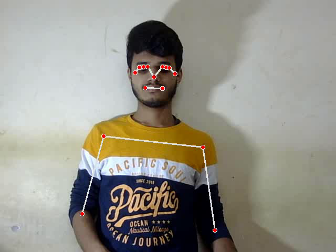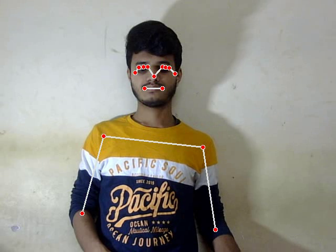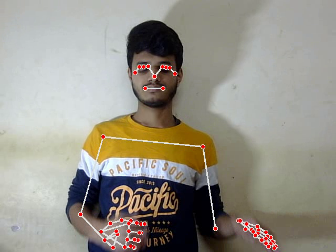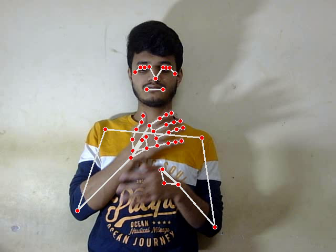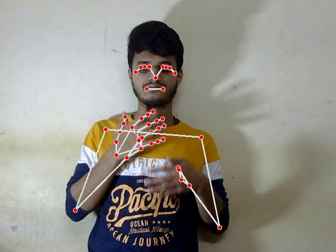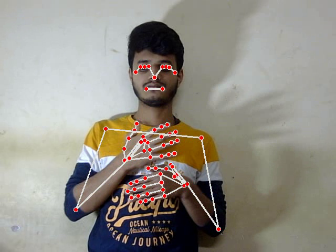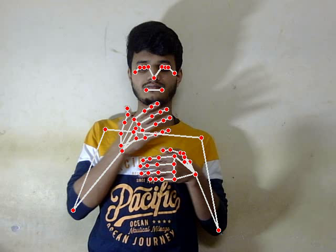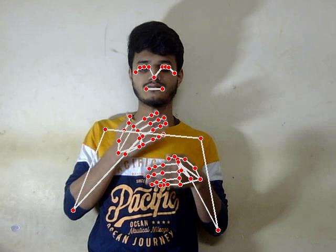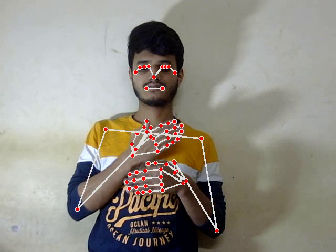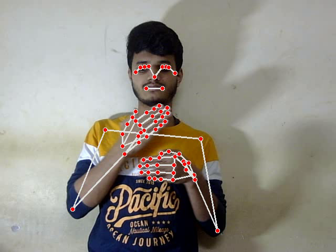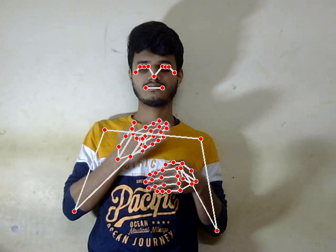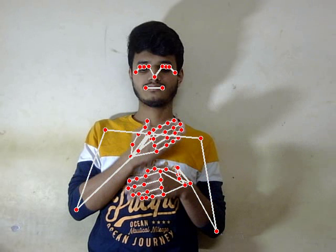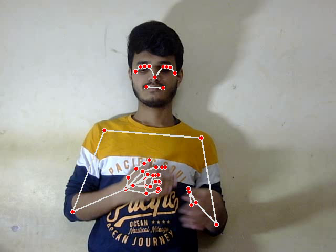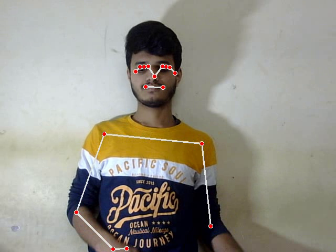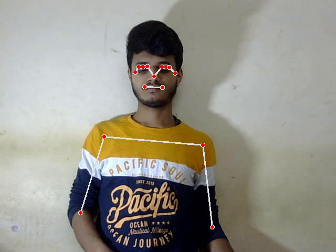happy